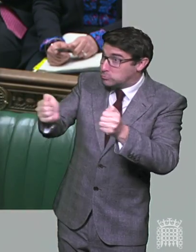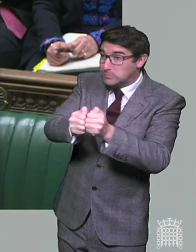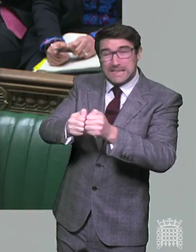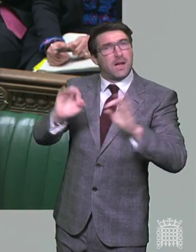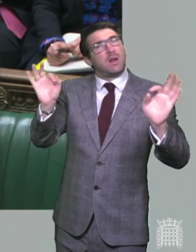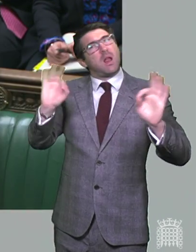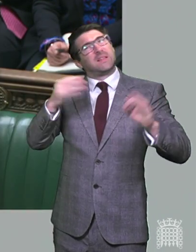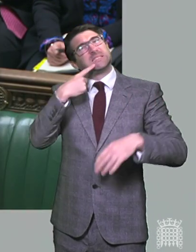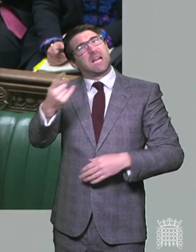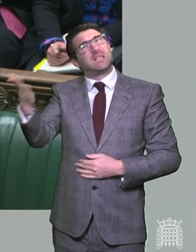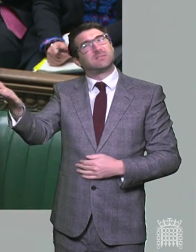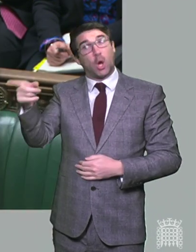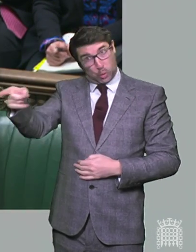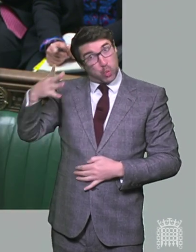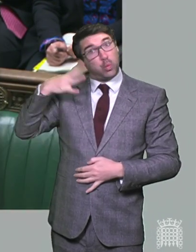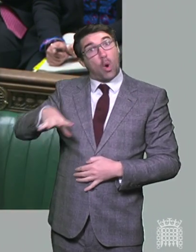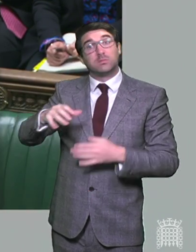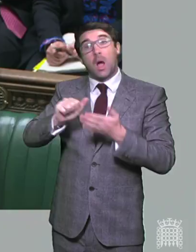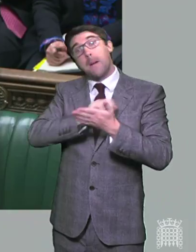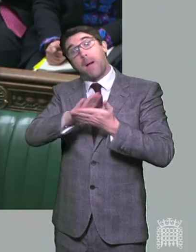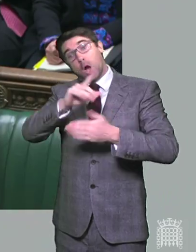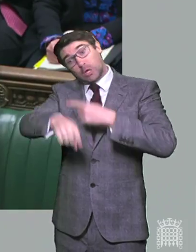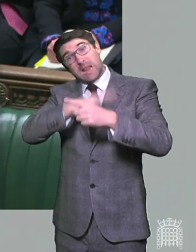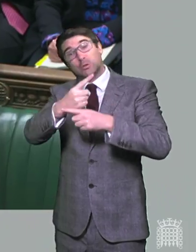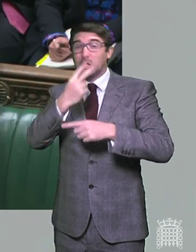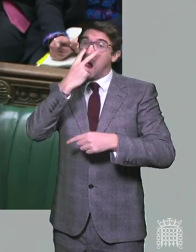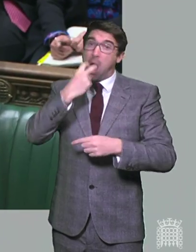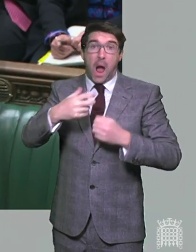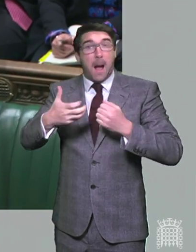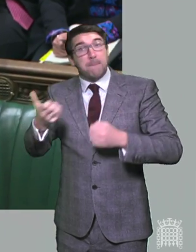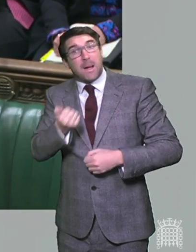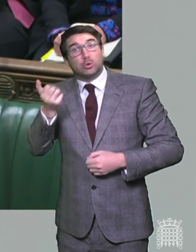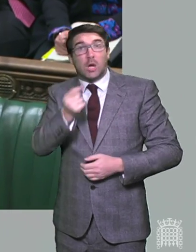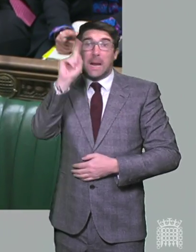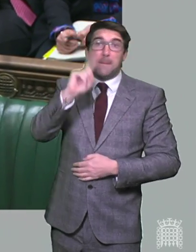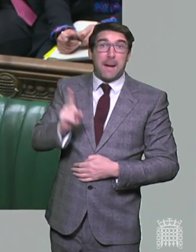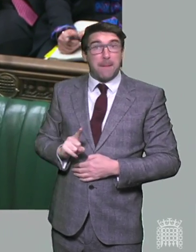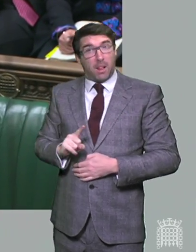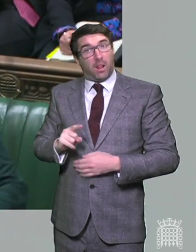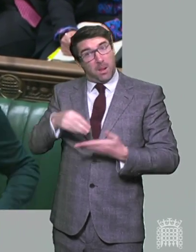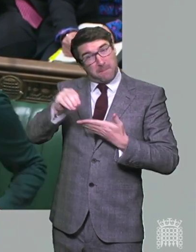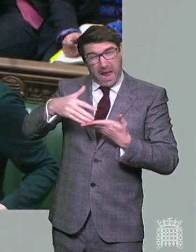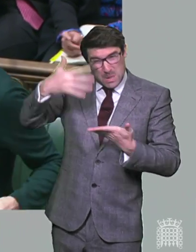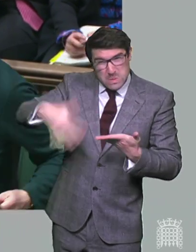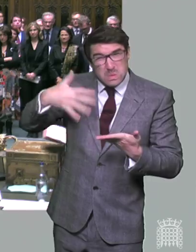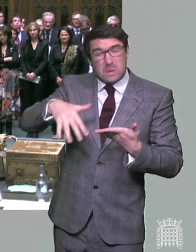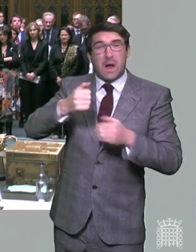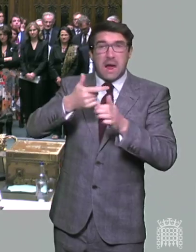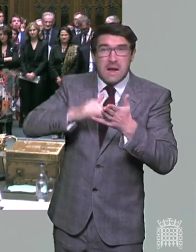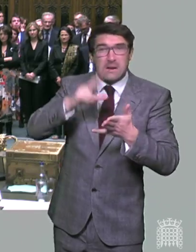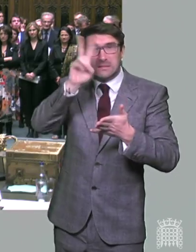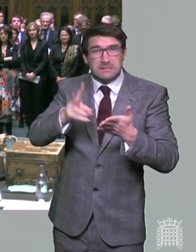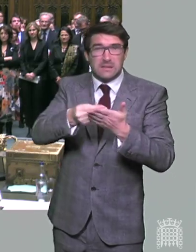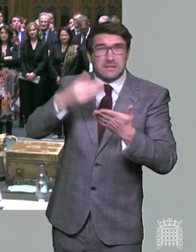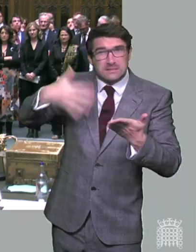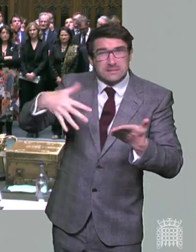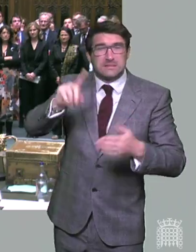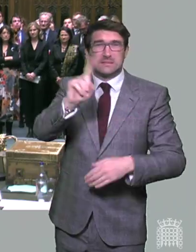That is what will happen if he does not support our energy price guarantee.